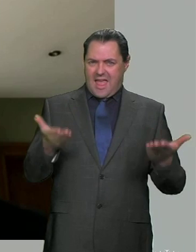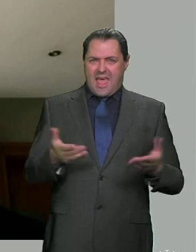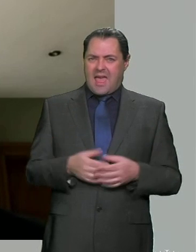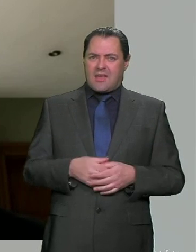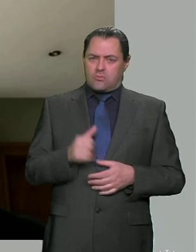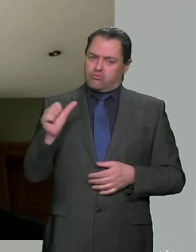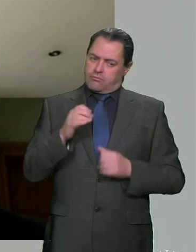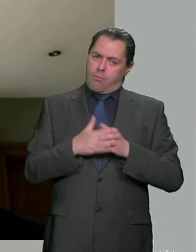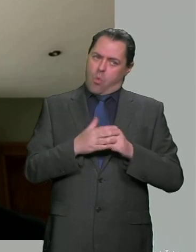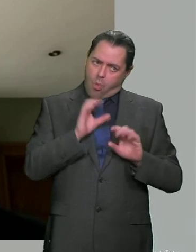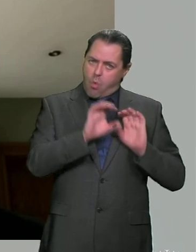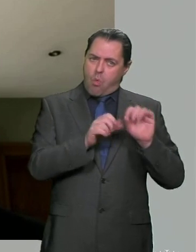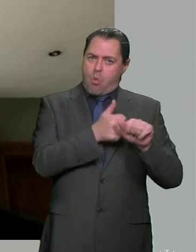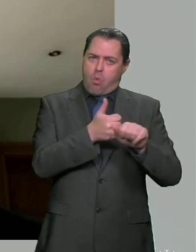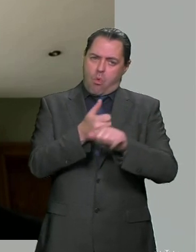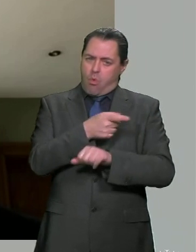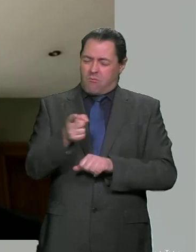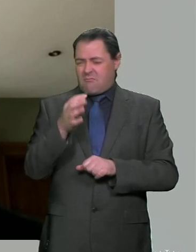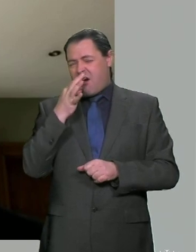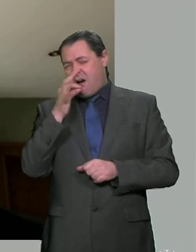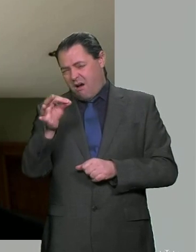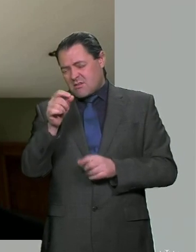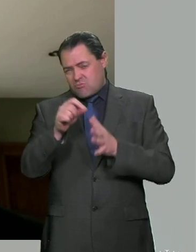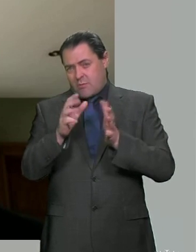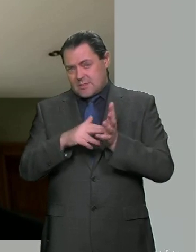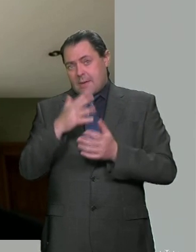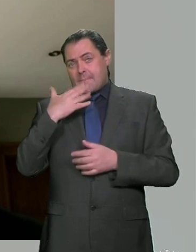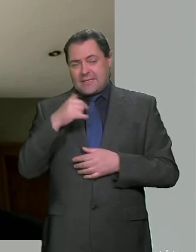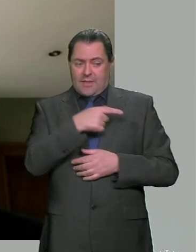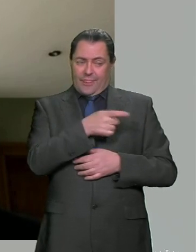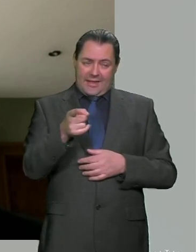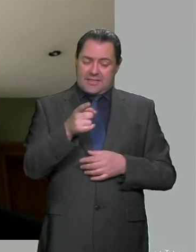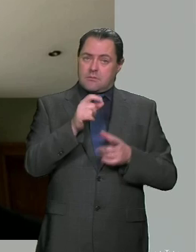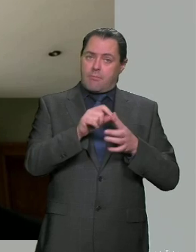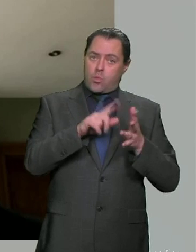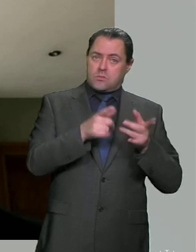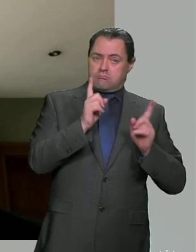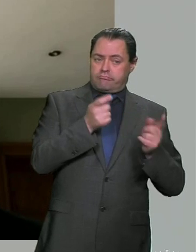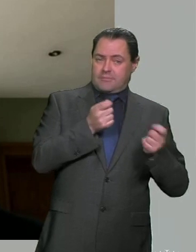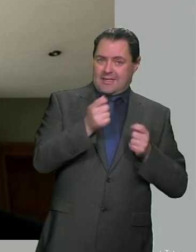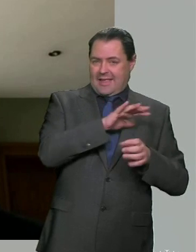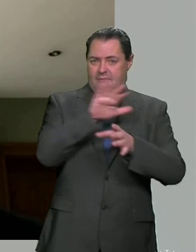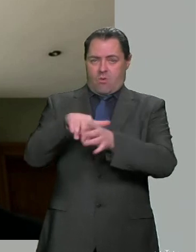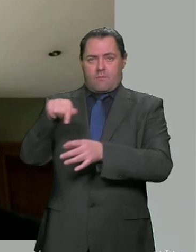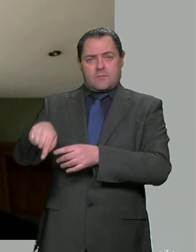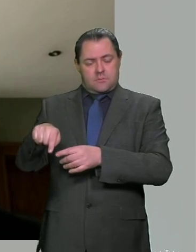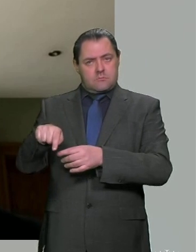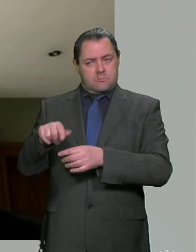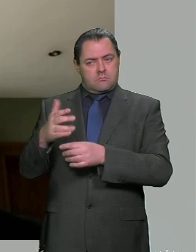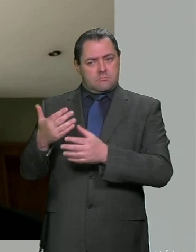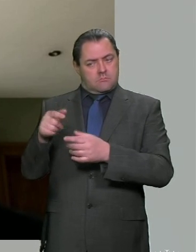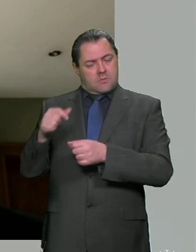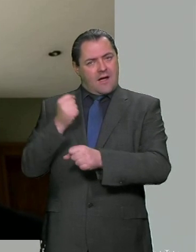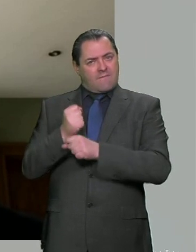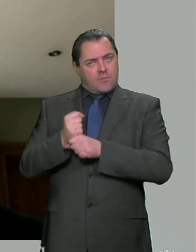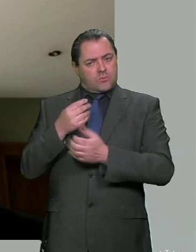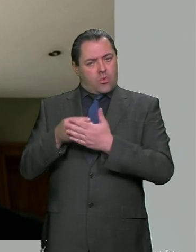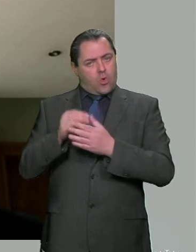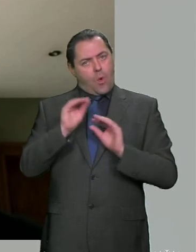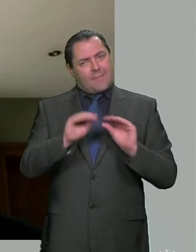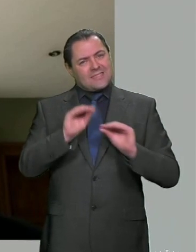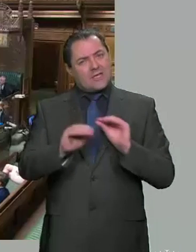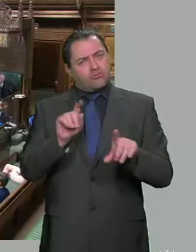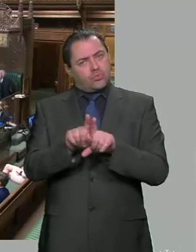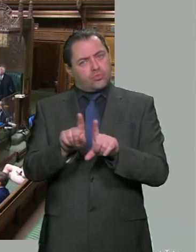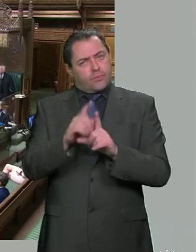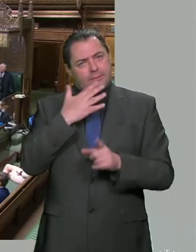I urge the Prime Minister to ensure that those civil litigant sub-postmasters will be included in the anticipated Government compensation scheme.